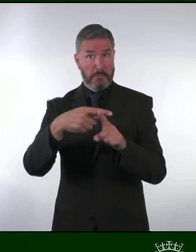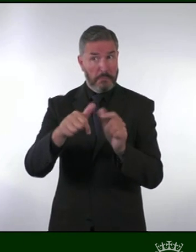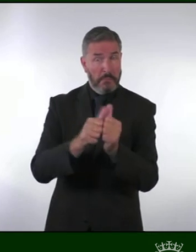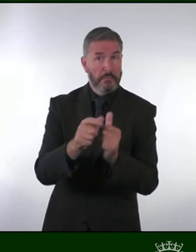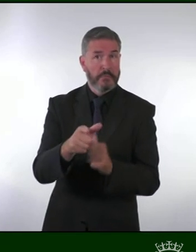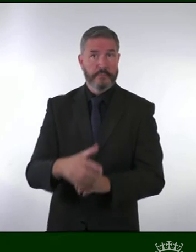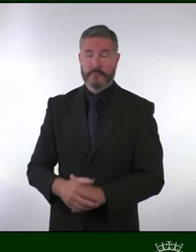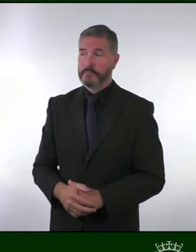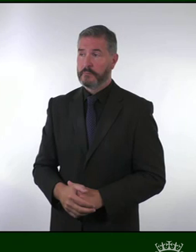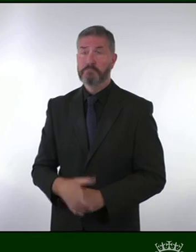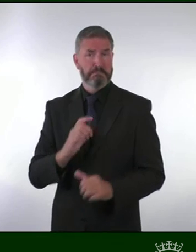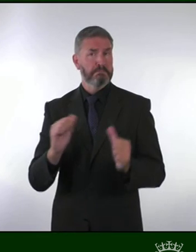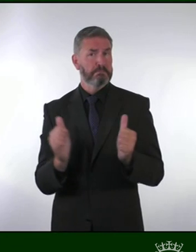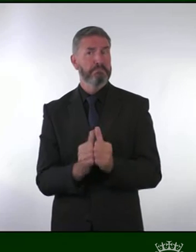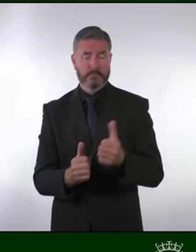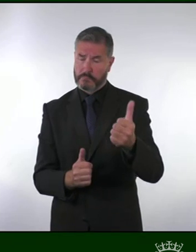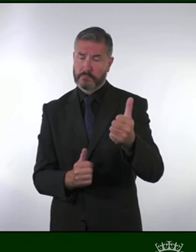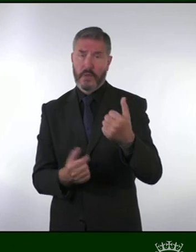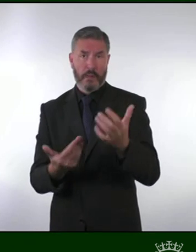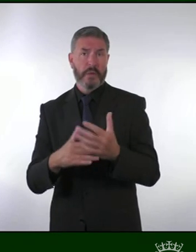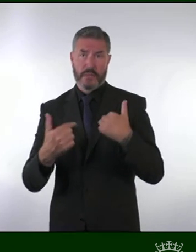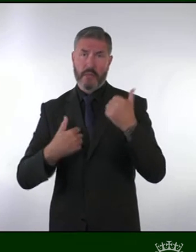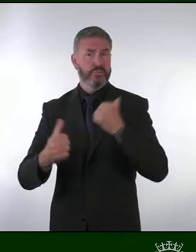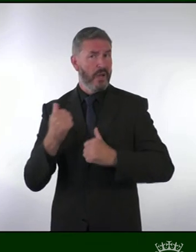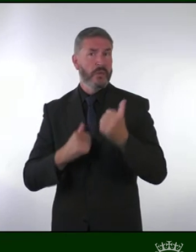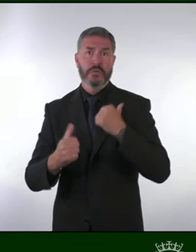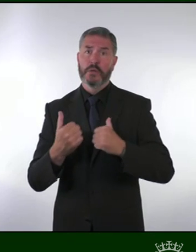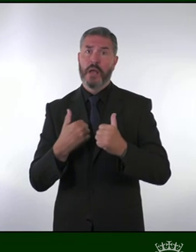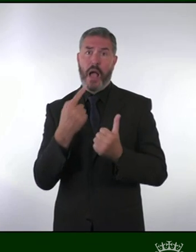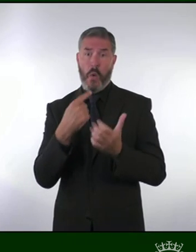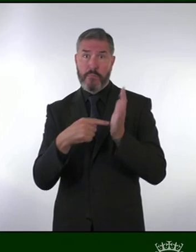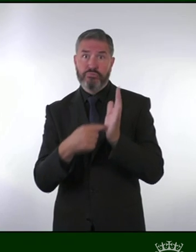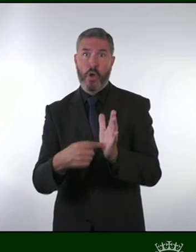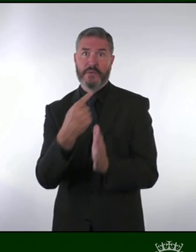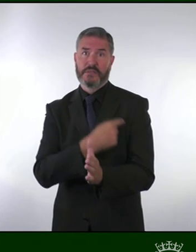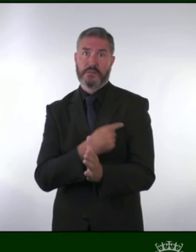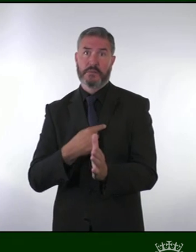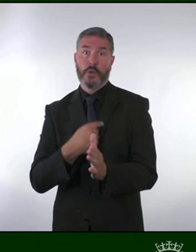Yes, and I am proud that we have fulfilled our manifesto promise.